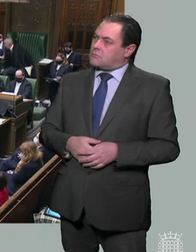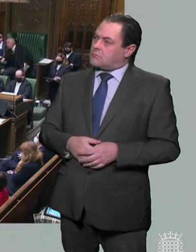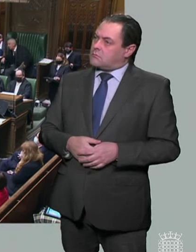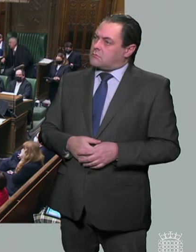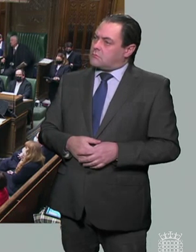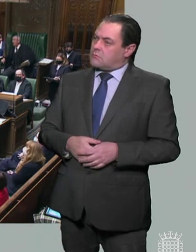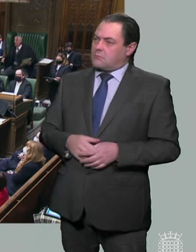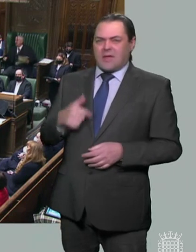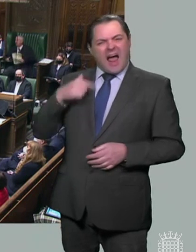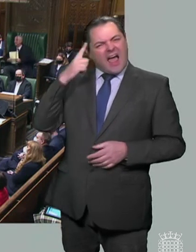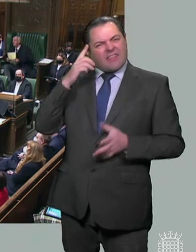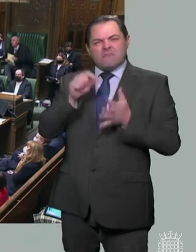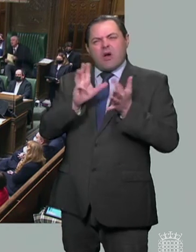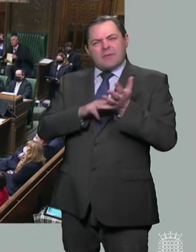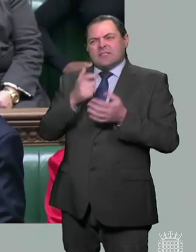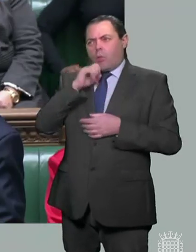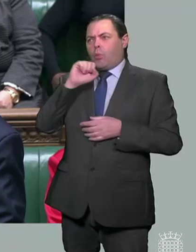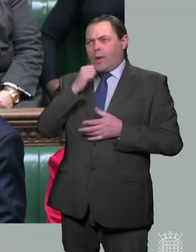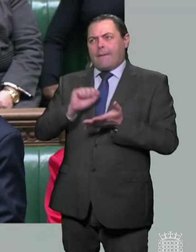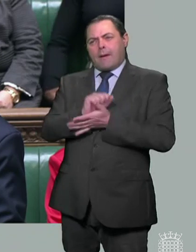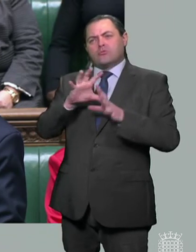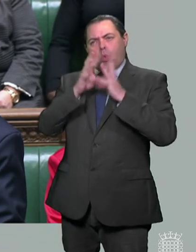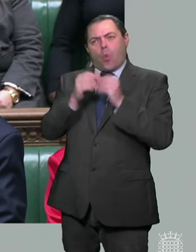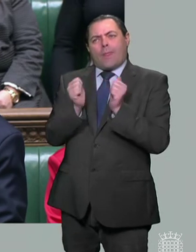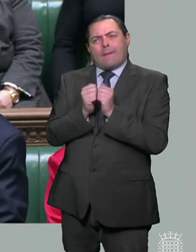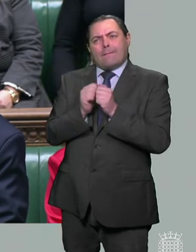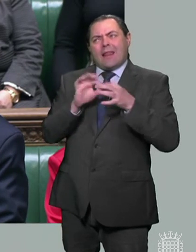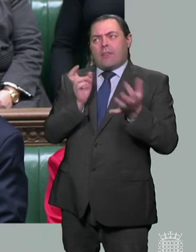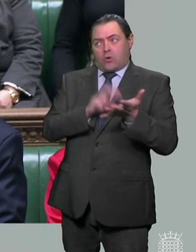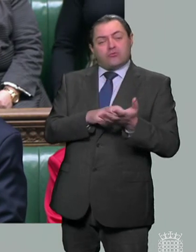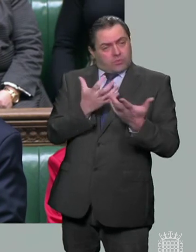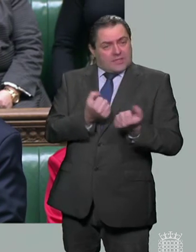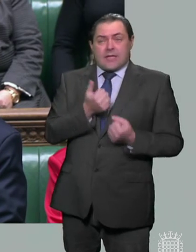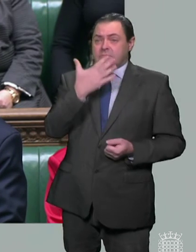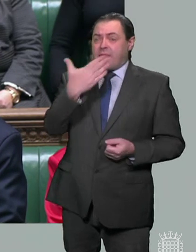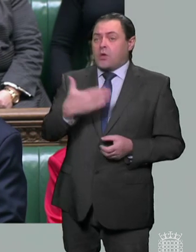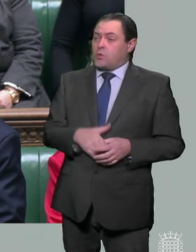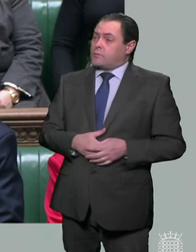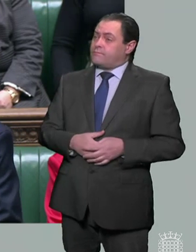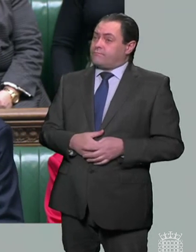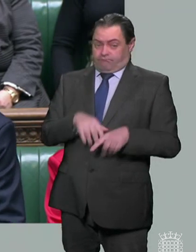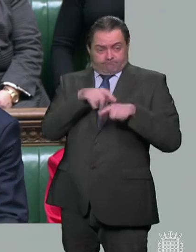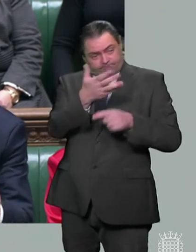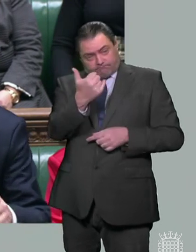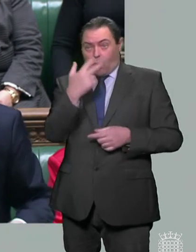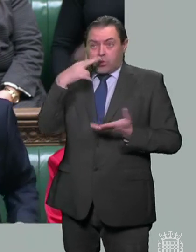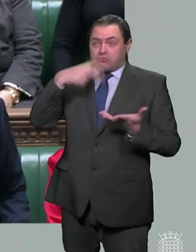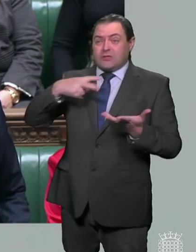I think the Prime Minister just said he is happy to publish all the Randox papers in relation to these contracts, so we will take that and we will pursue it.